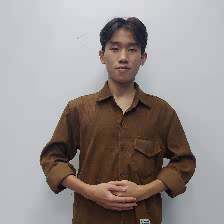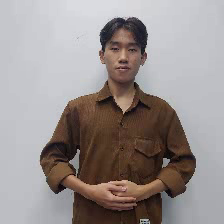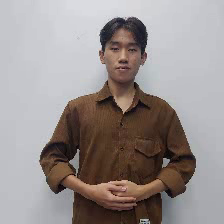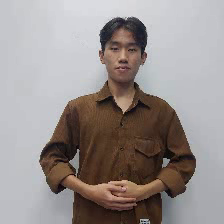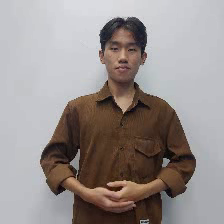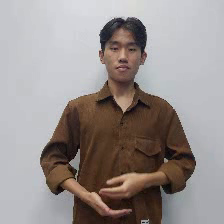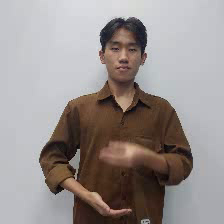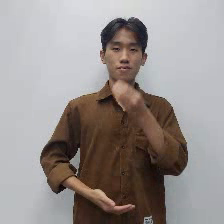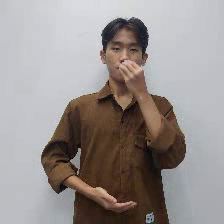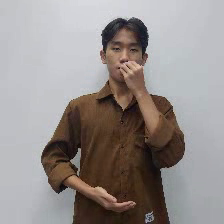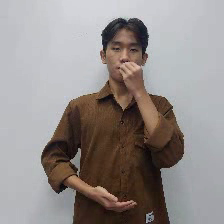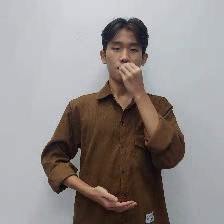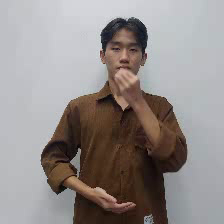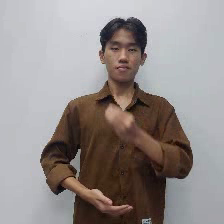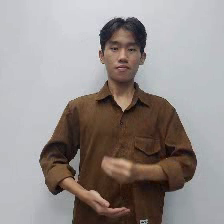Ăn